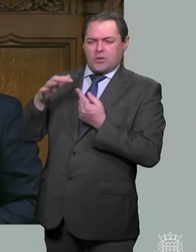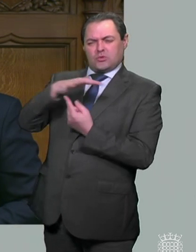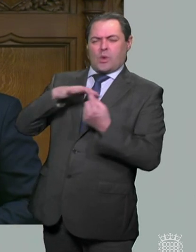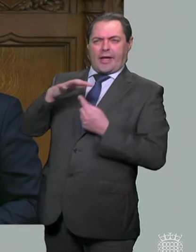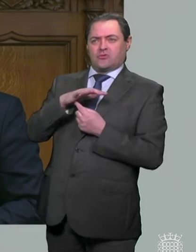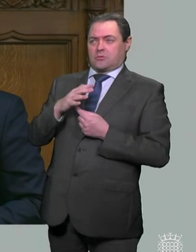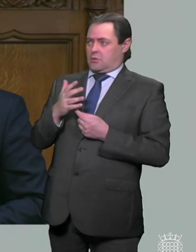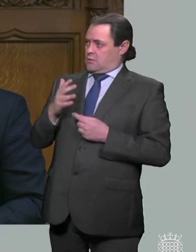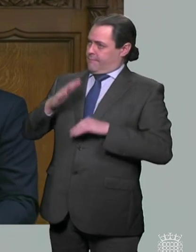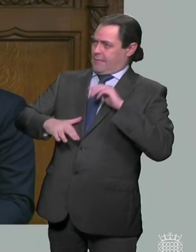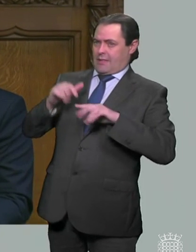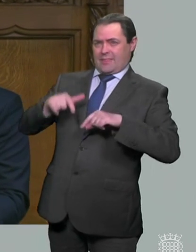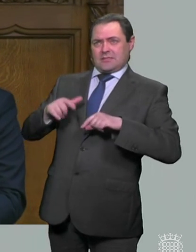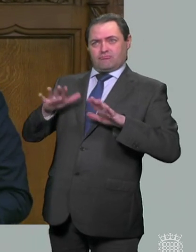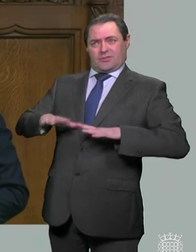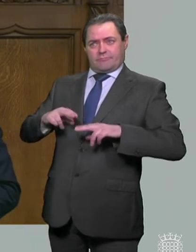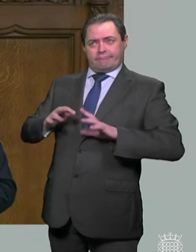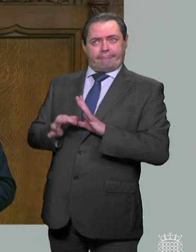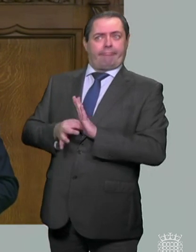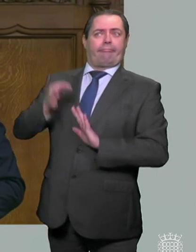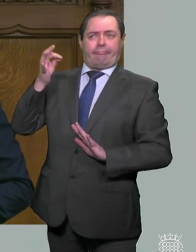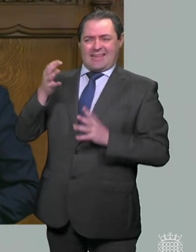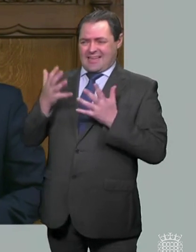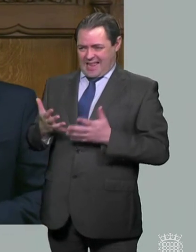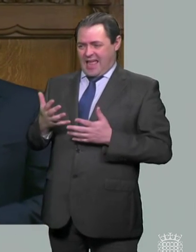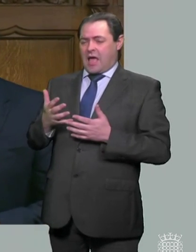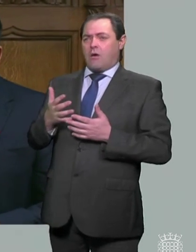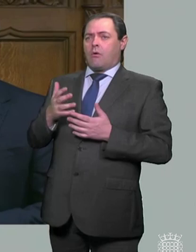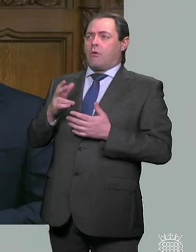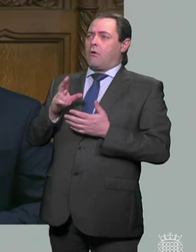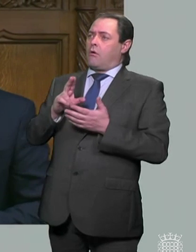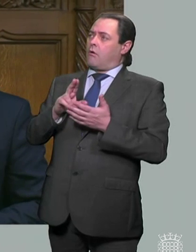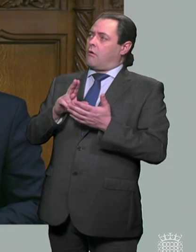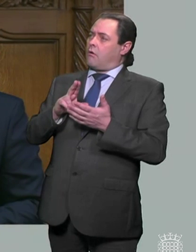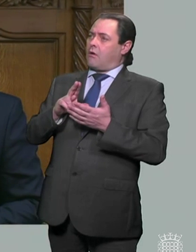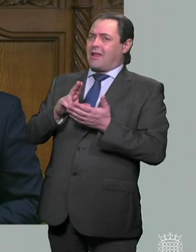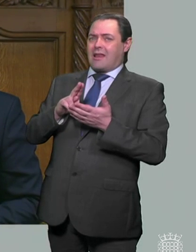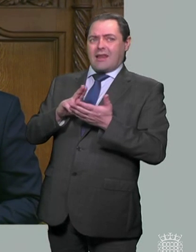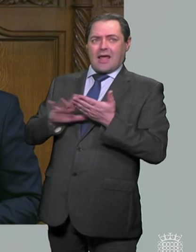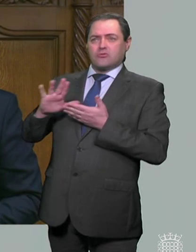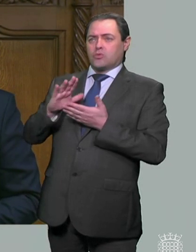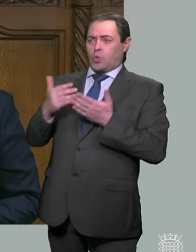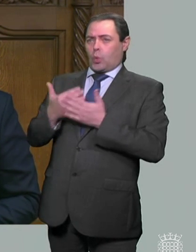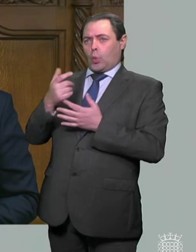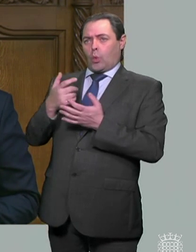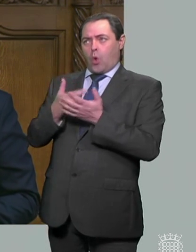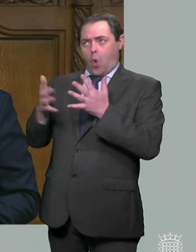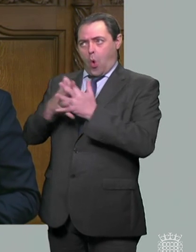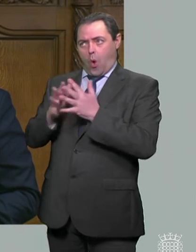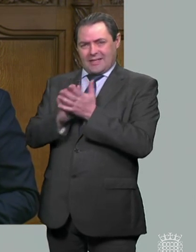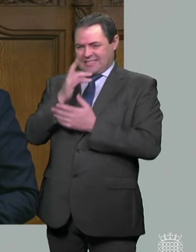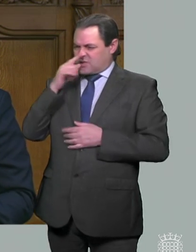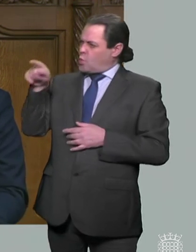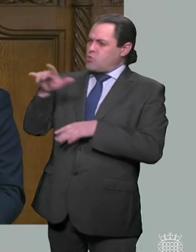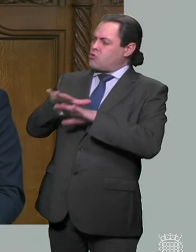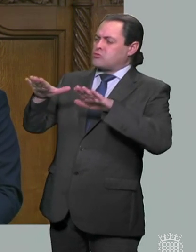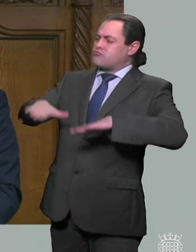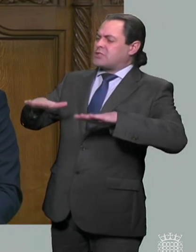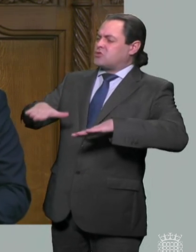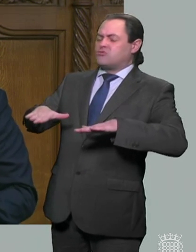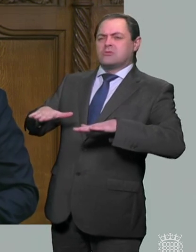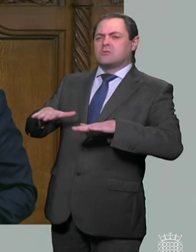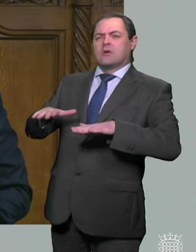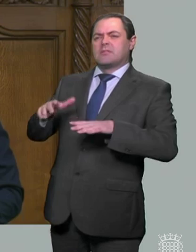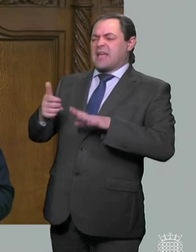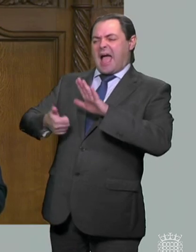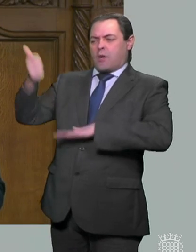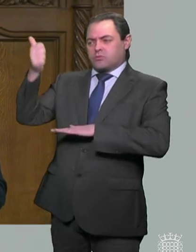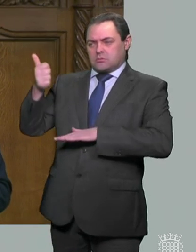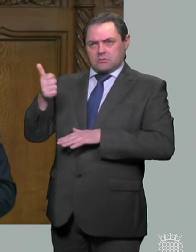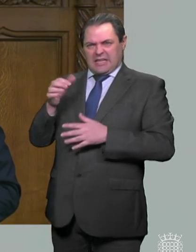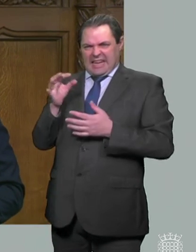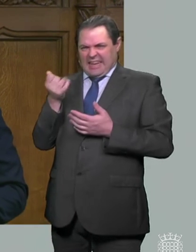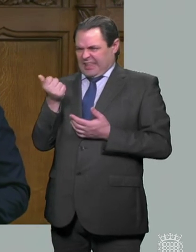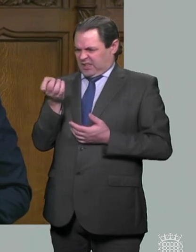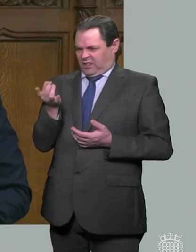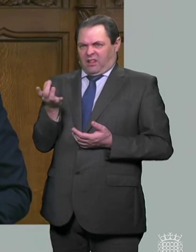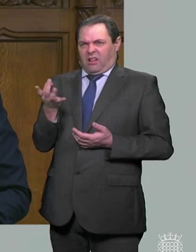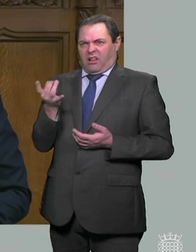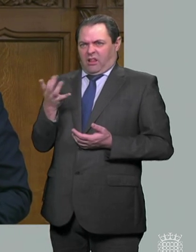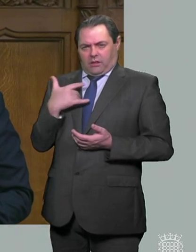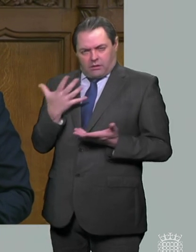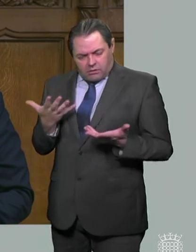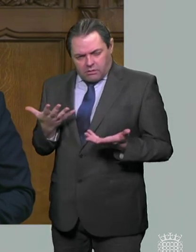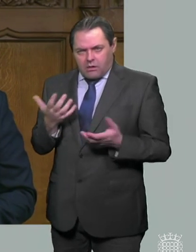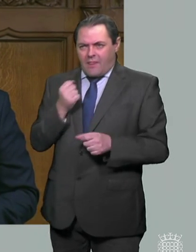Now, the Home Secretary’s Nationality and Borders Bill means that she can revoke our British citizenship and deport us for even the most minor wrongdoings.